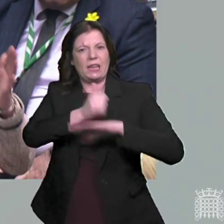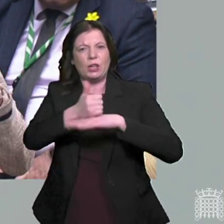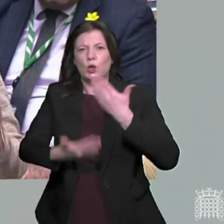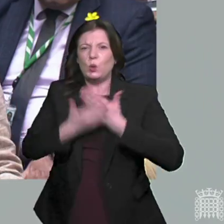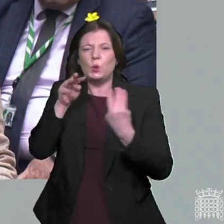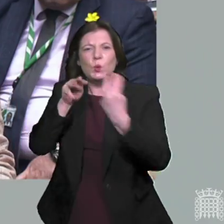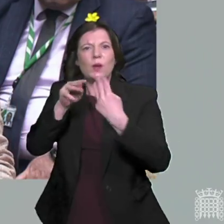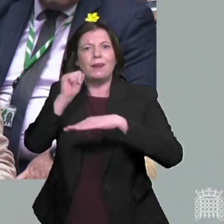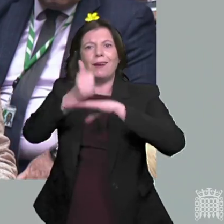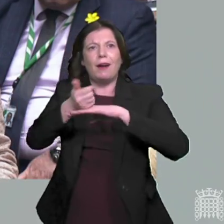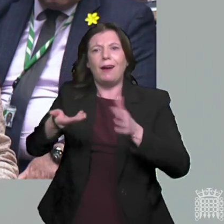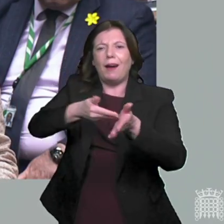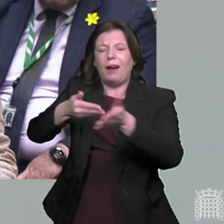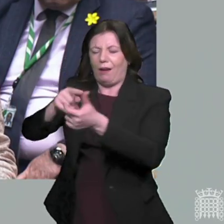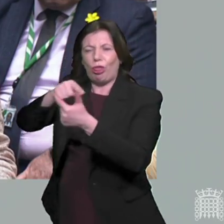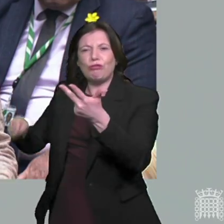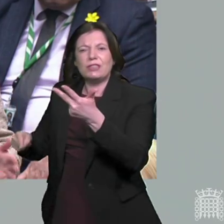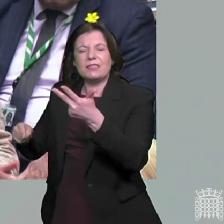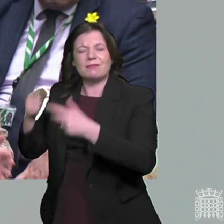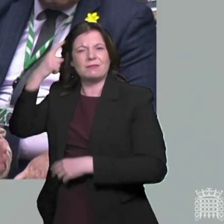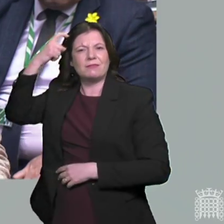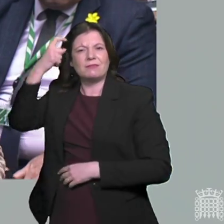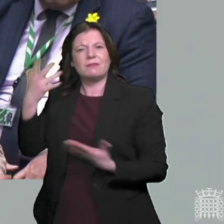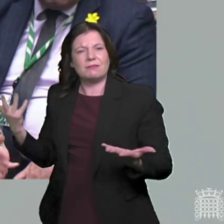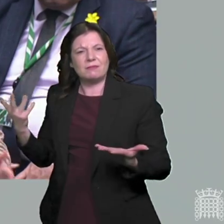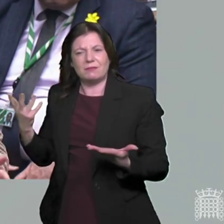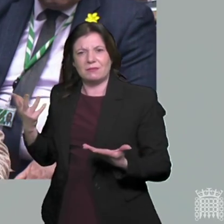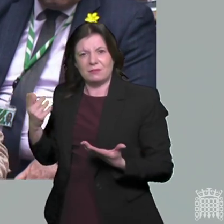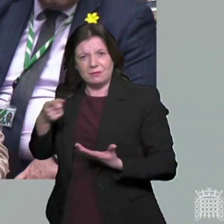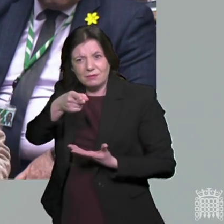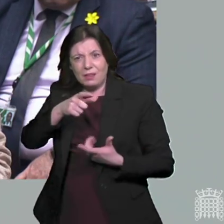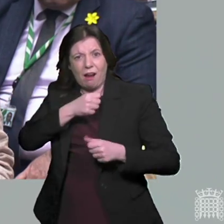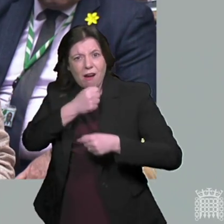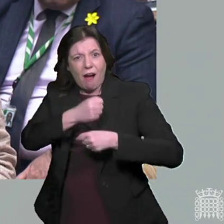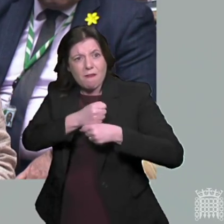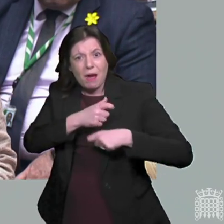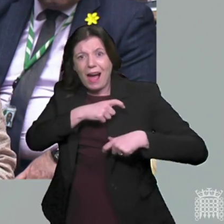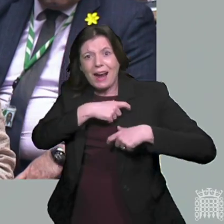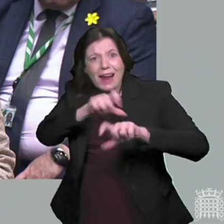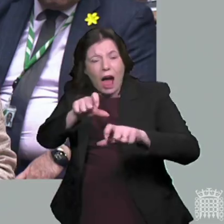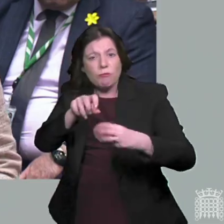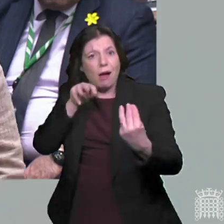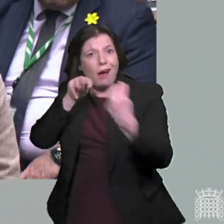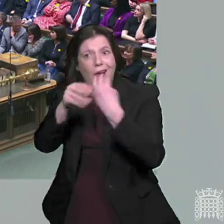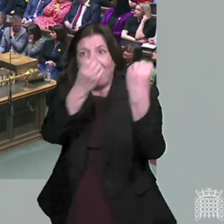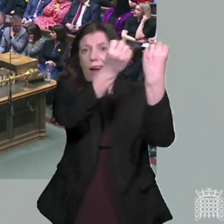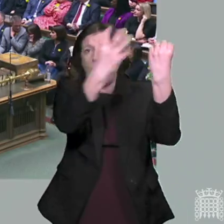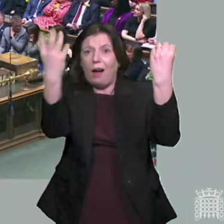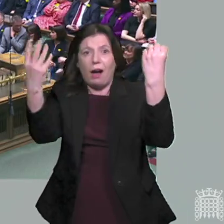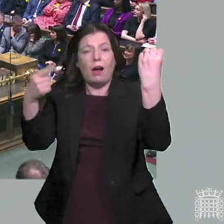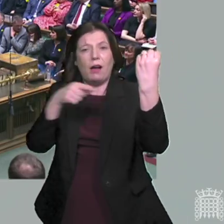Prime Minister, especially during a cost of living crisis, how do you justify pushing ahead with these deathtrap roads?